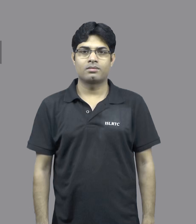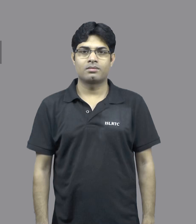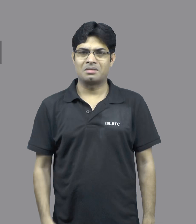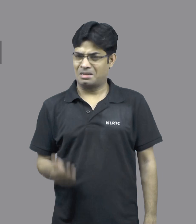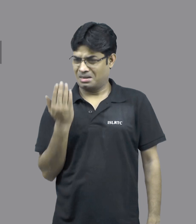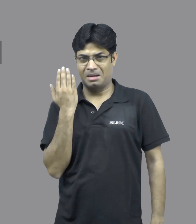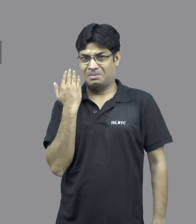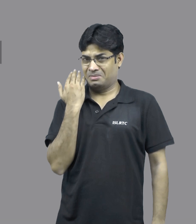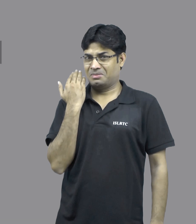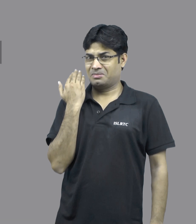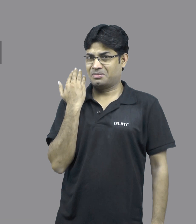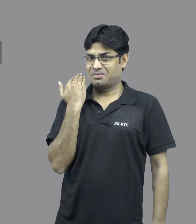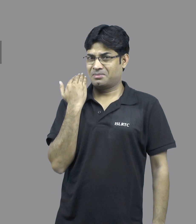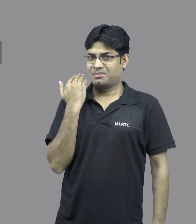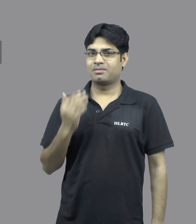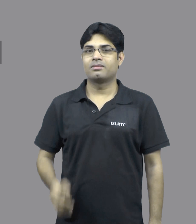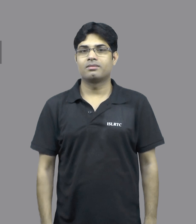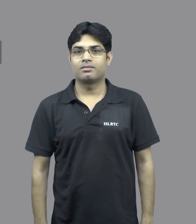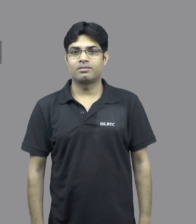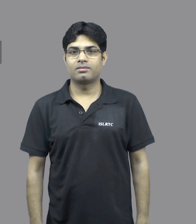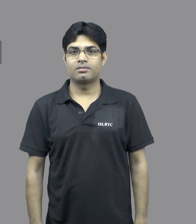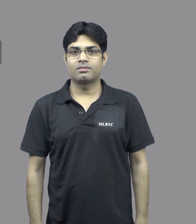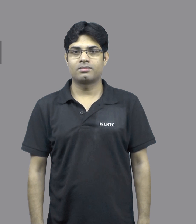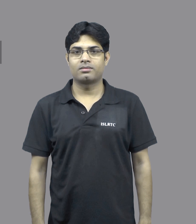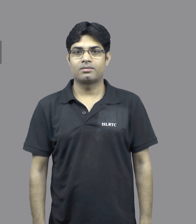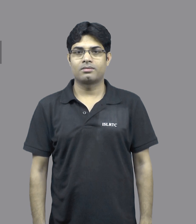Recently